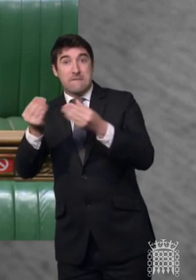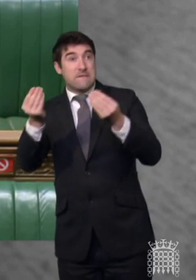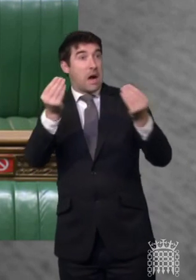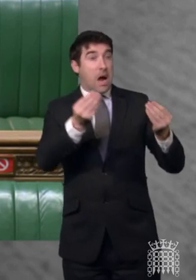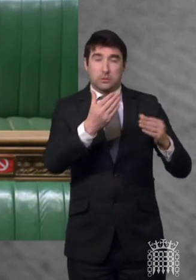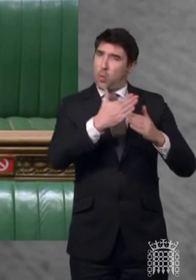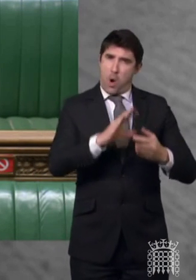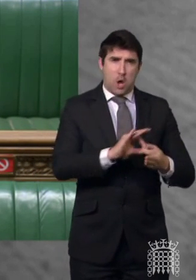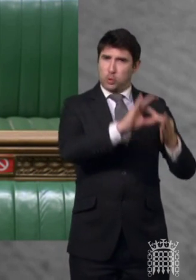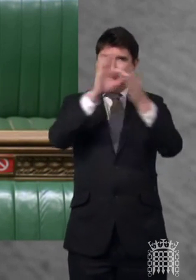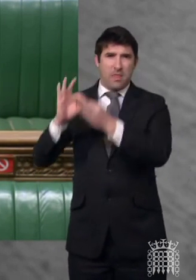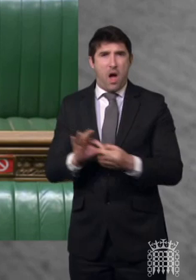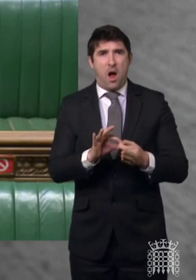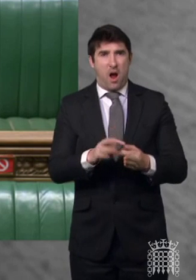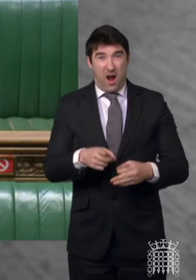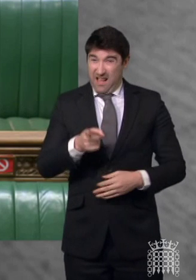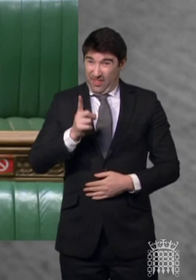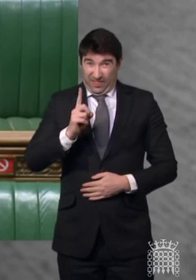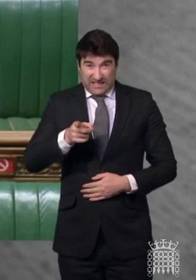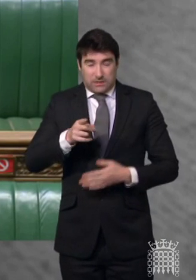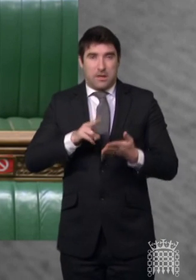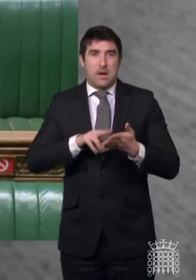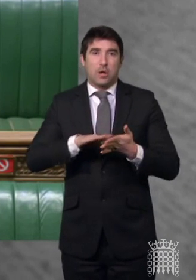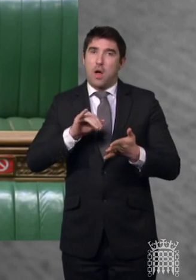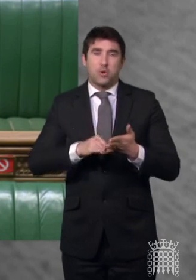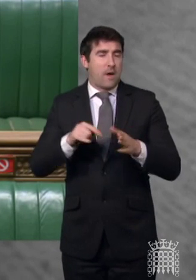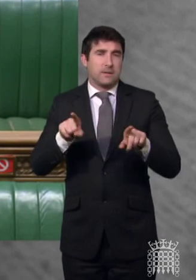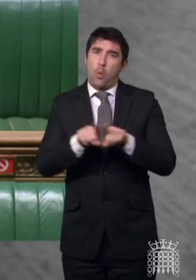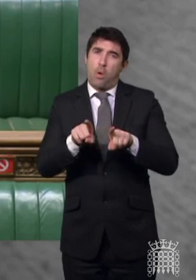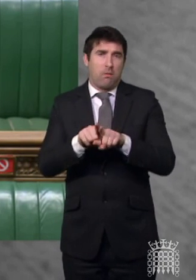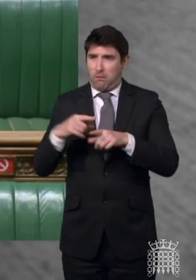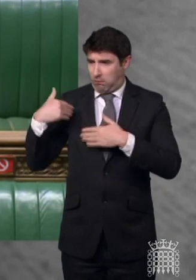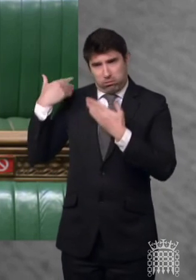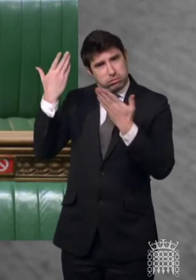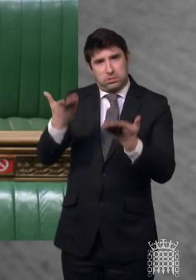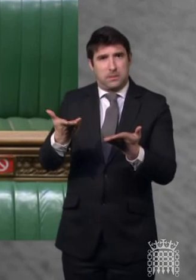That is necessary; it is how the system works when it is under significant pressure.